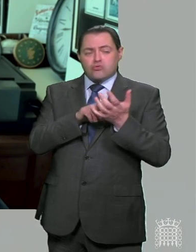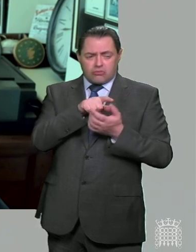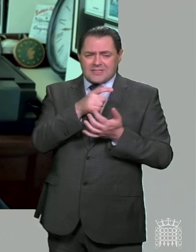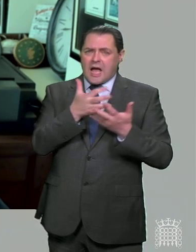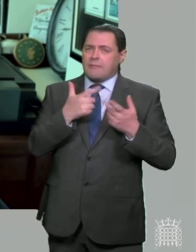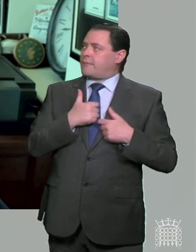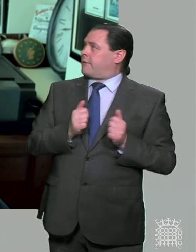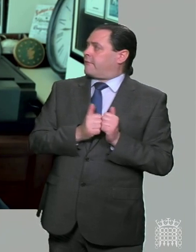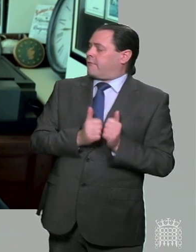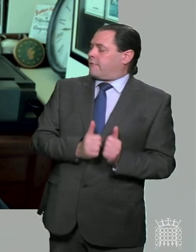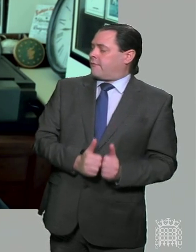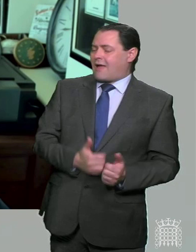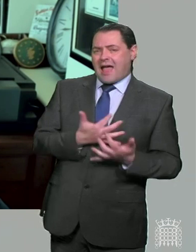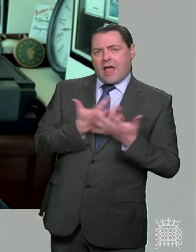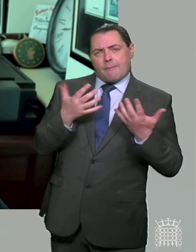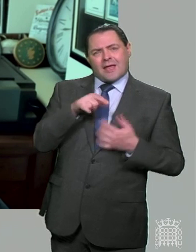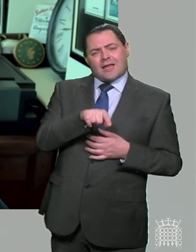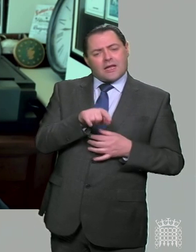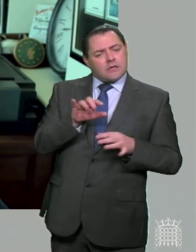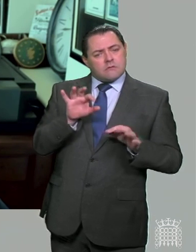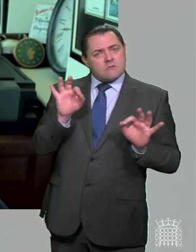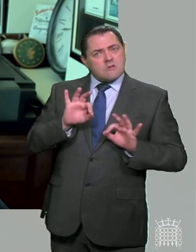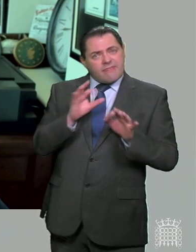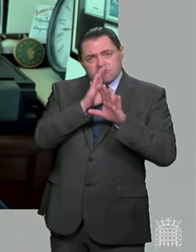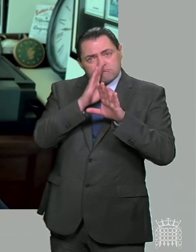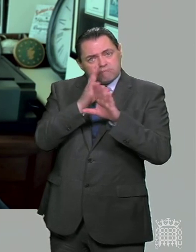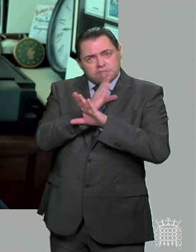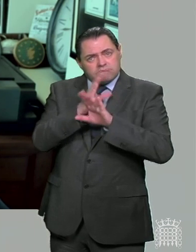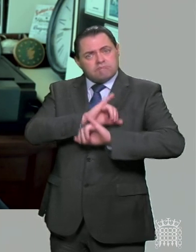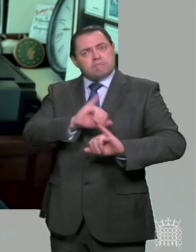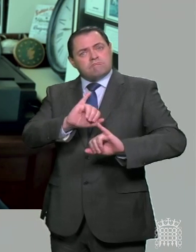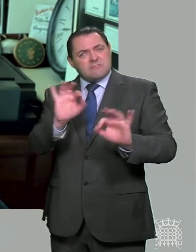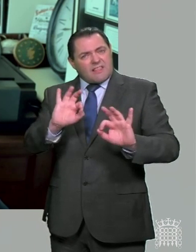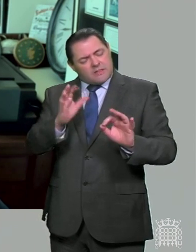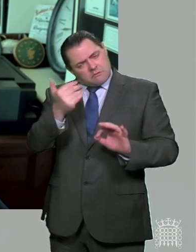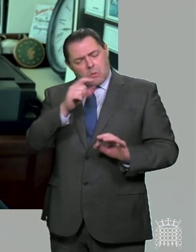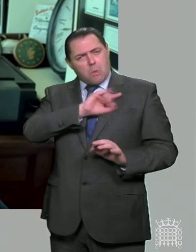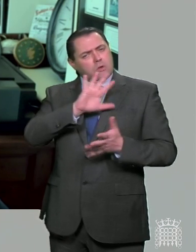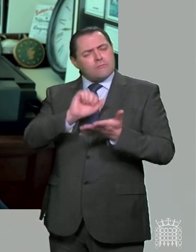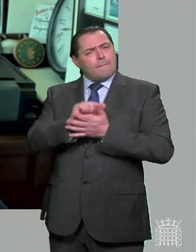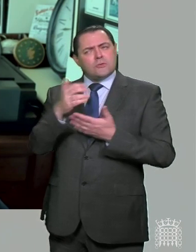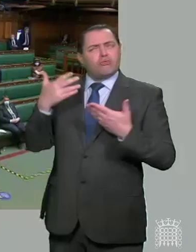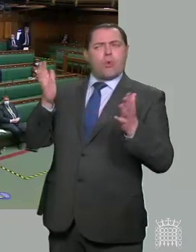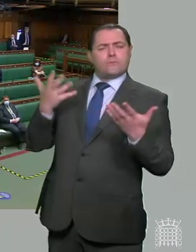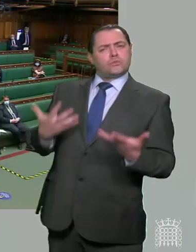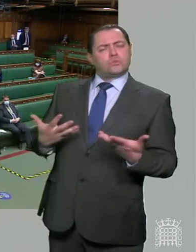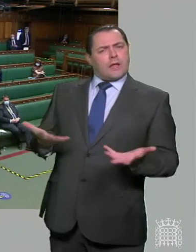If he has nothing to hide, will he publish all personal exchanges on these contracts before the end of the day?